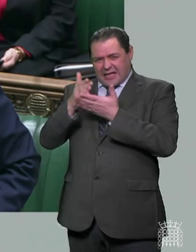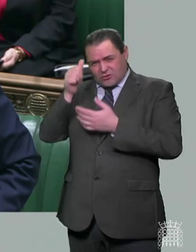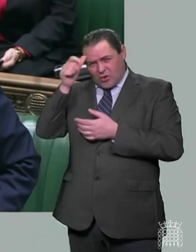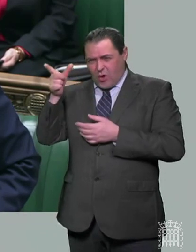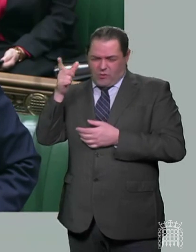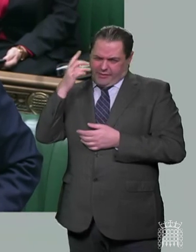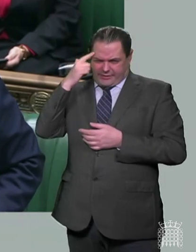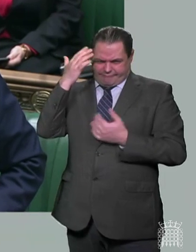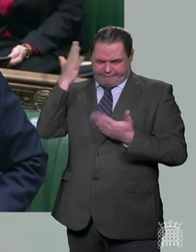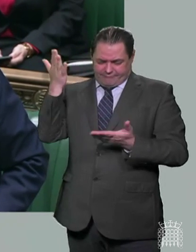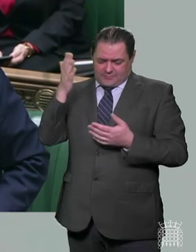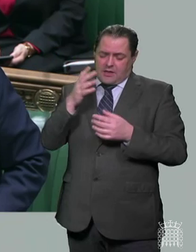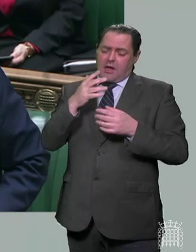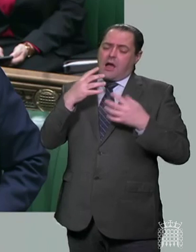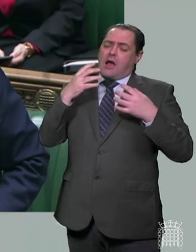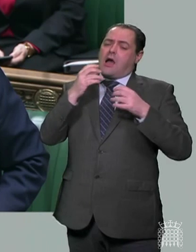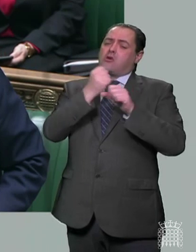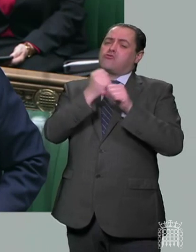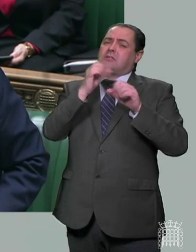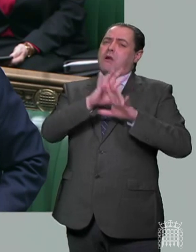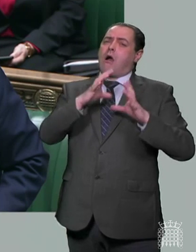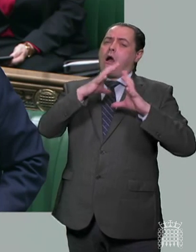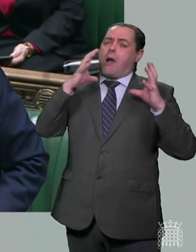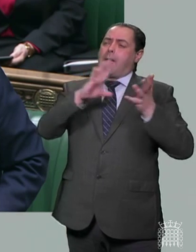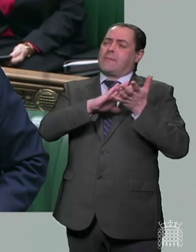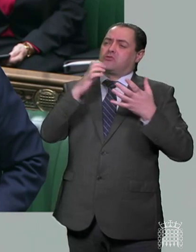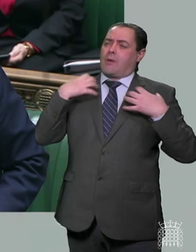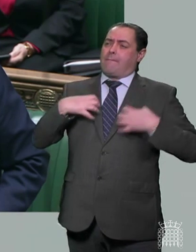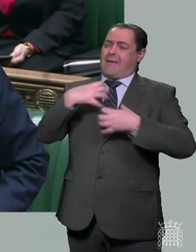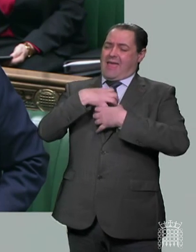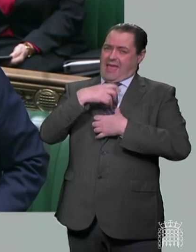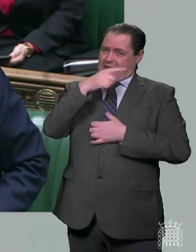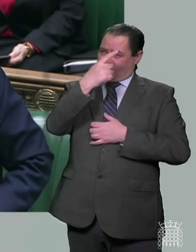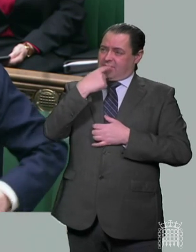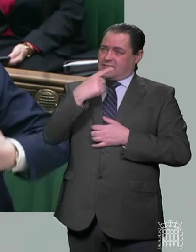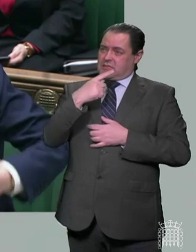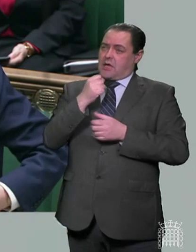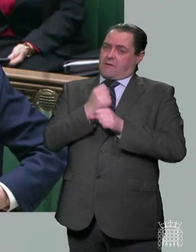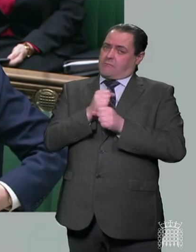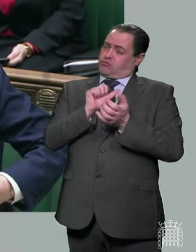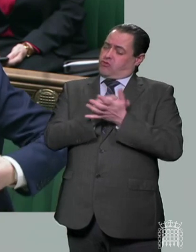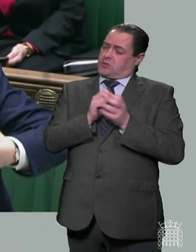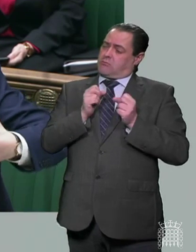The Mayor of Greater Manchester actually just said that the Government are taking the right approach.